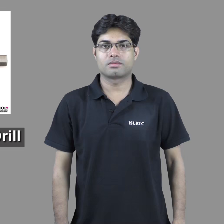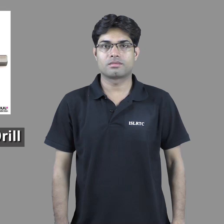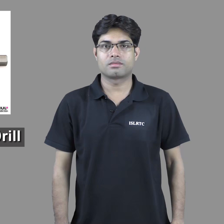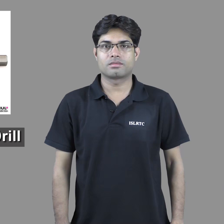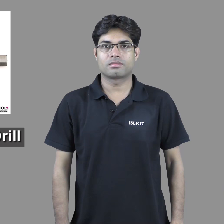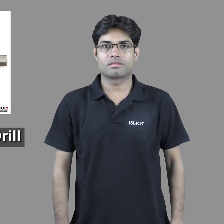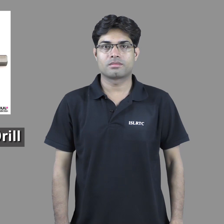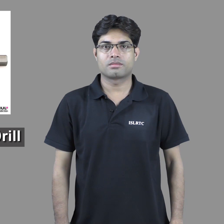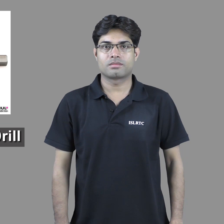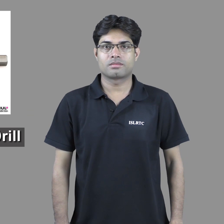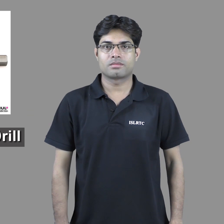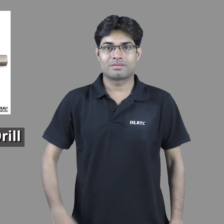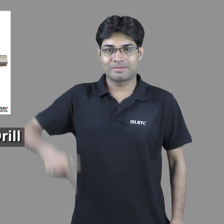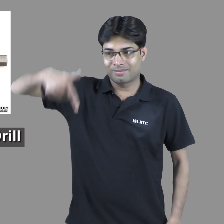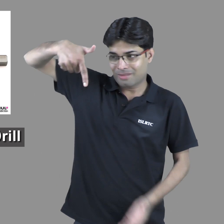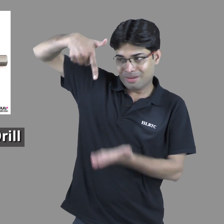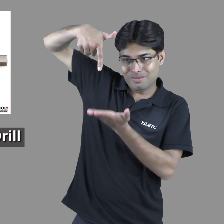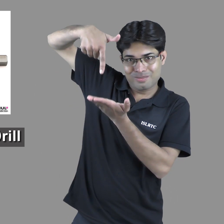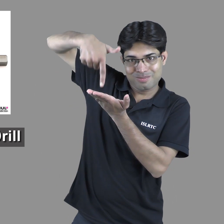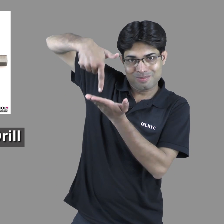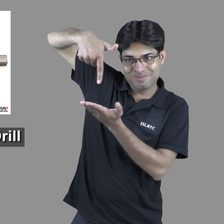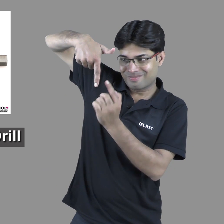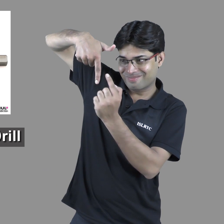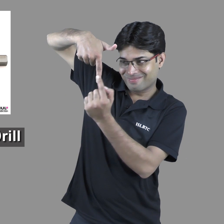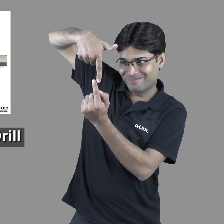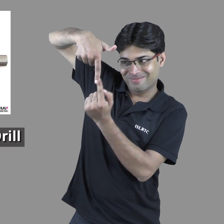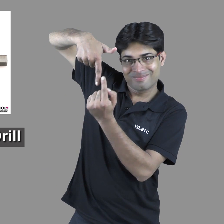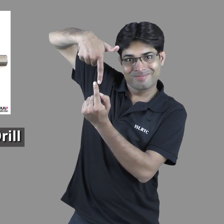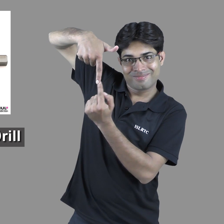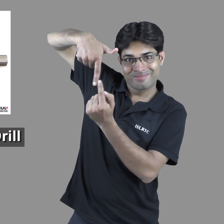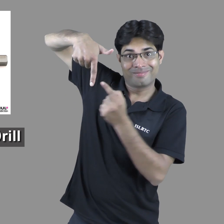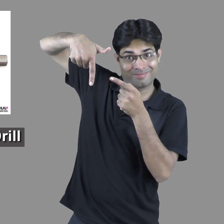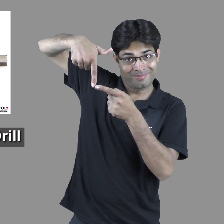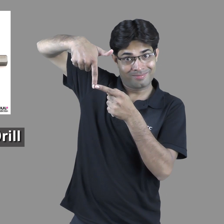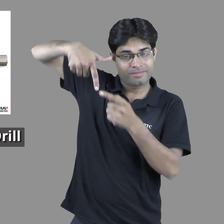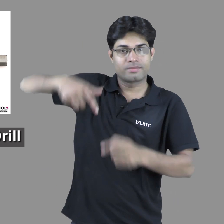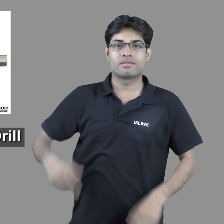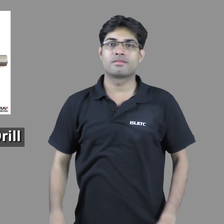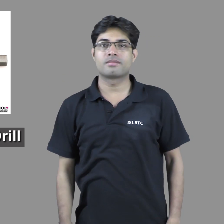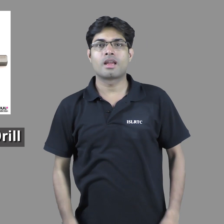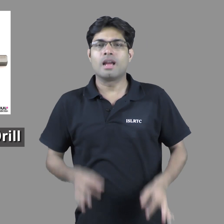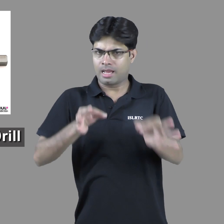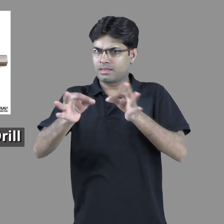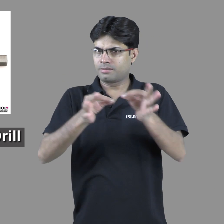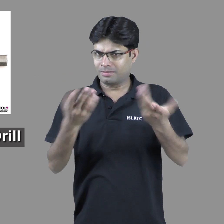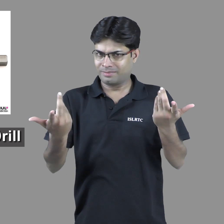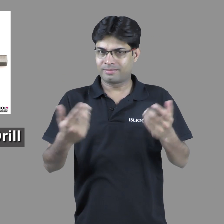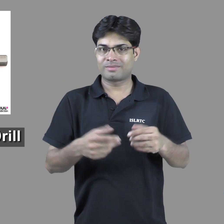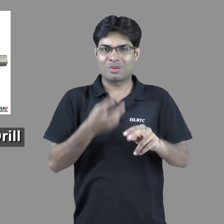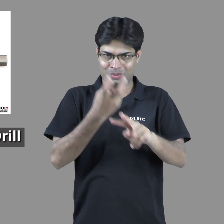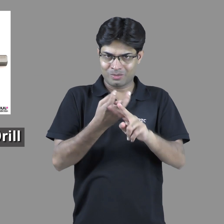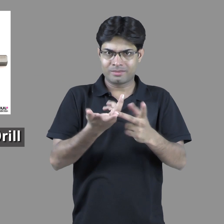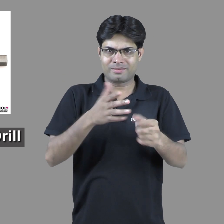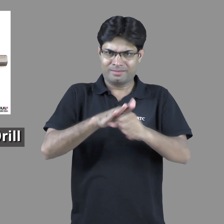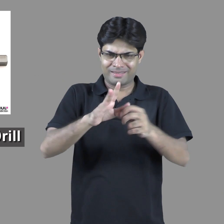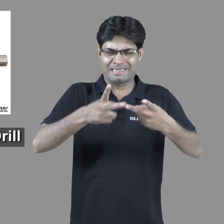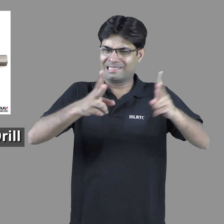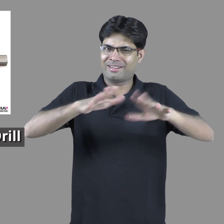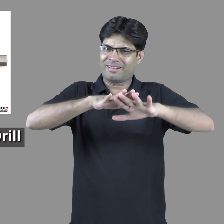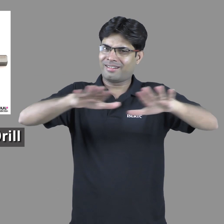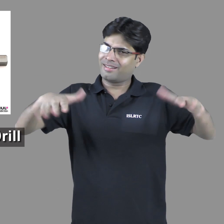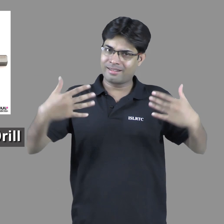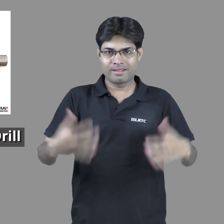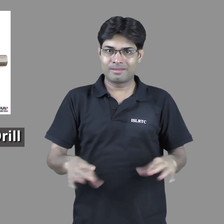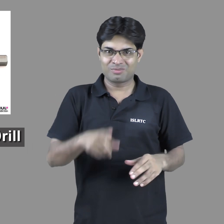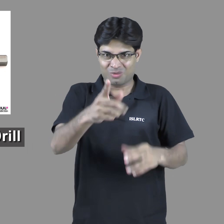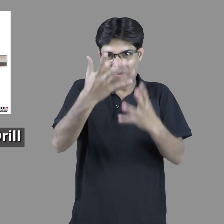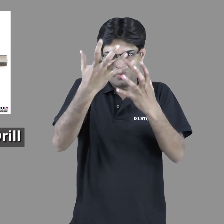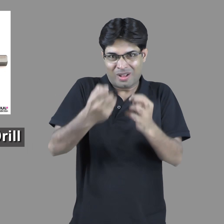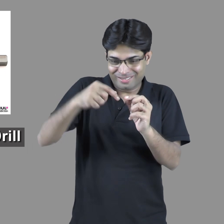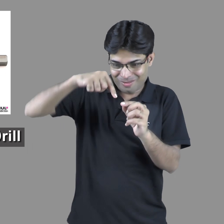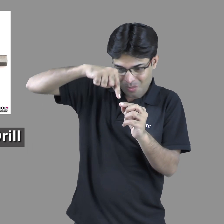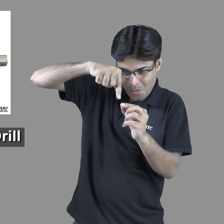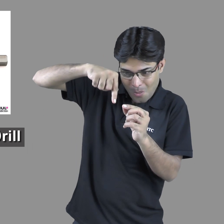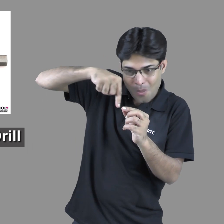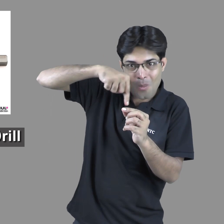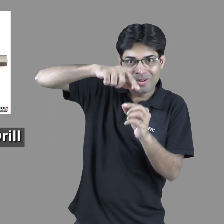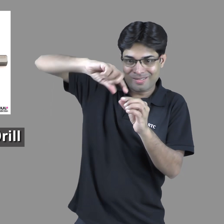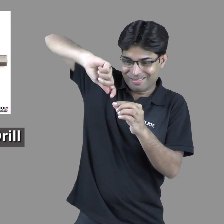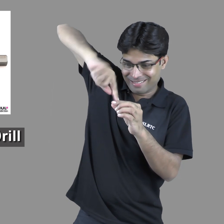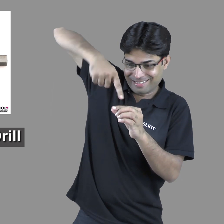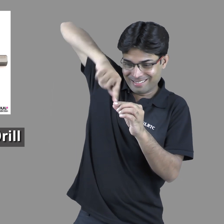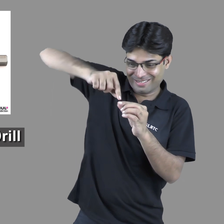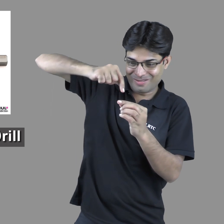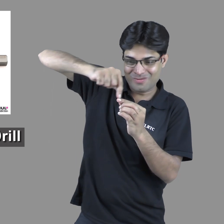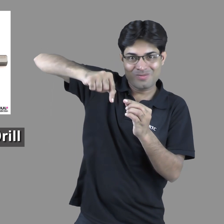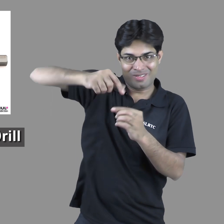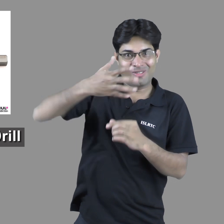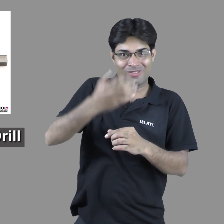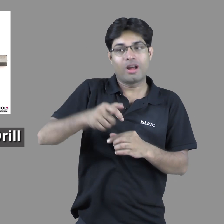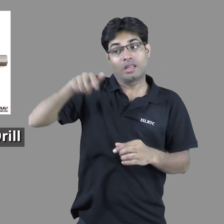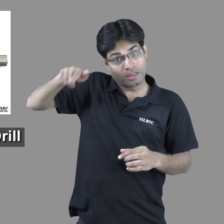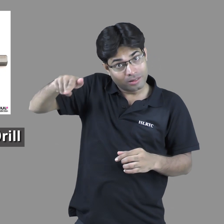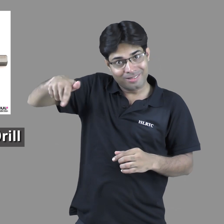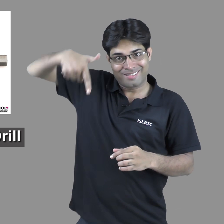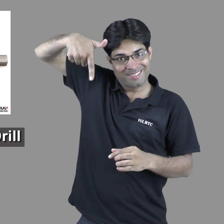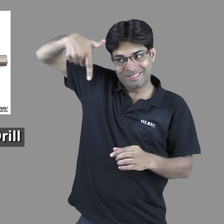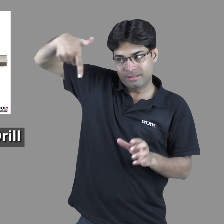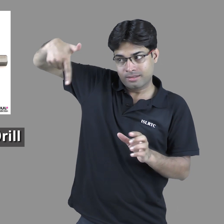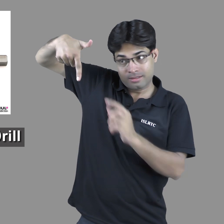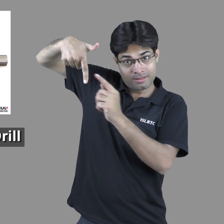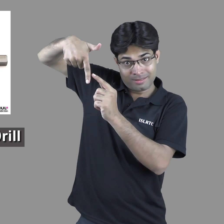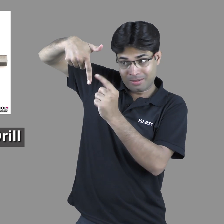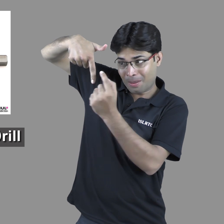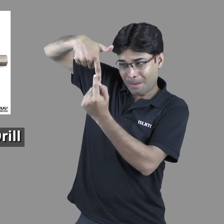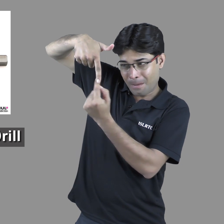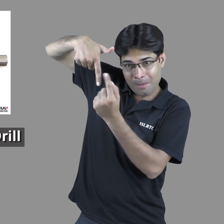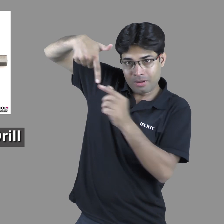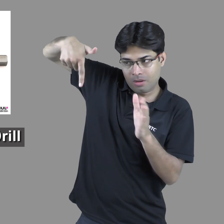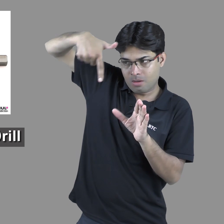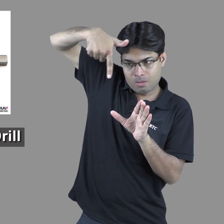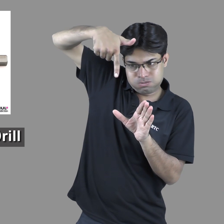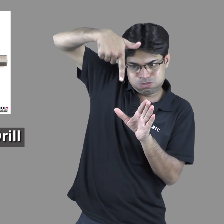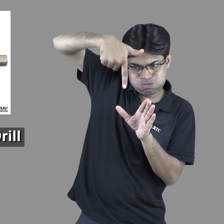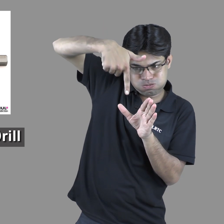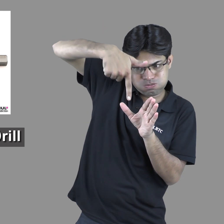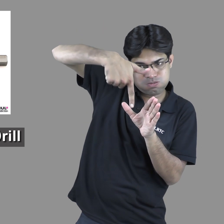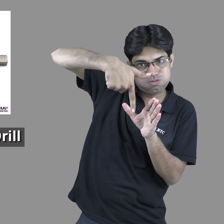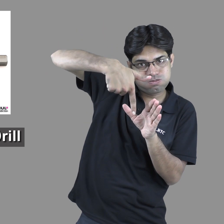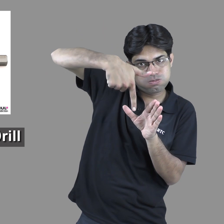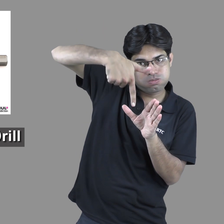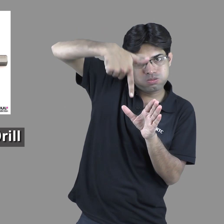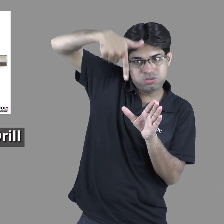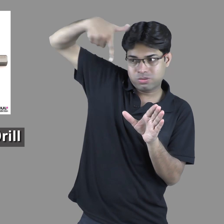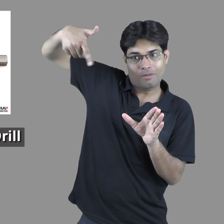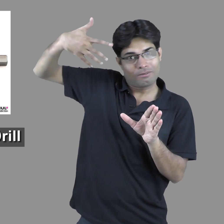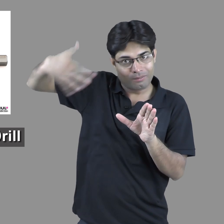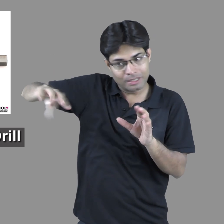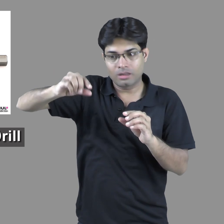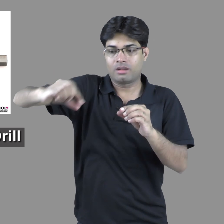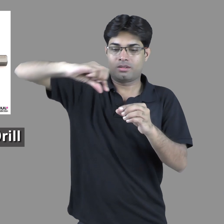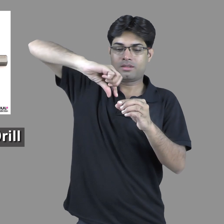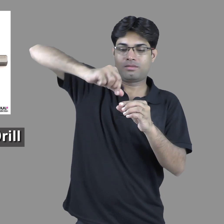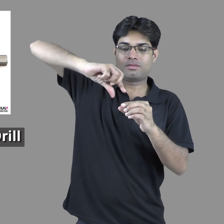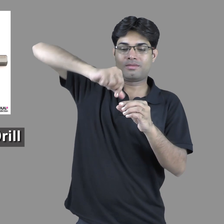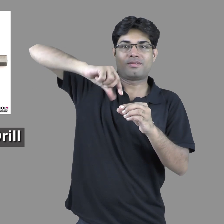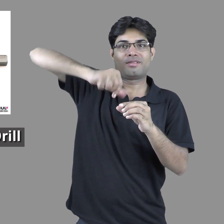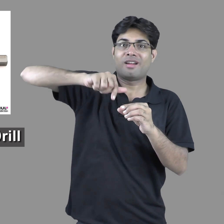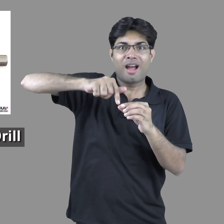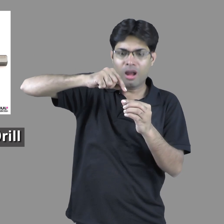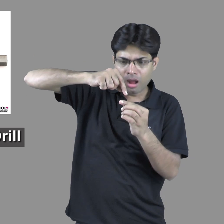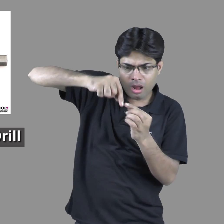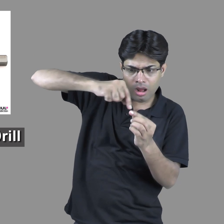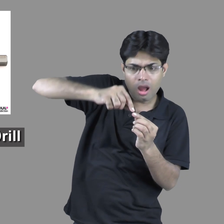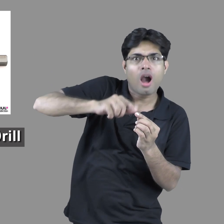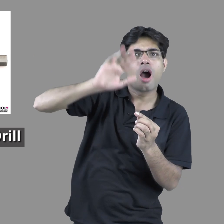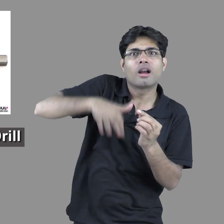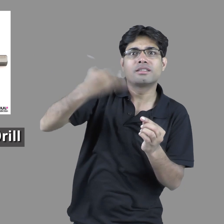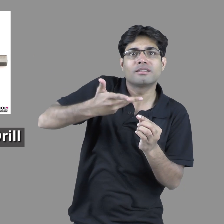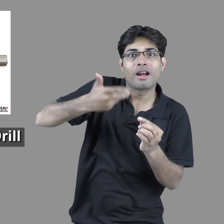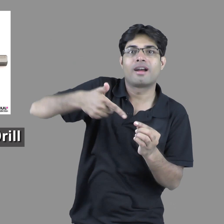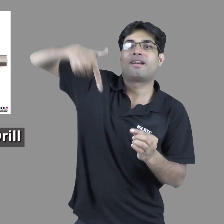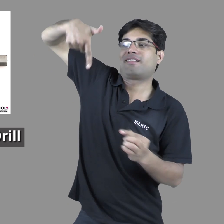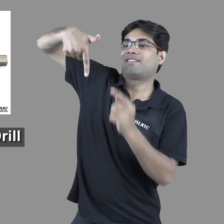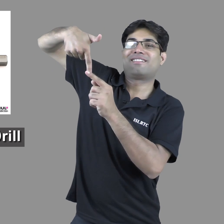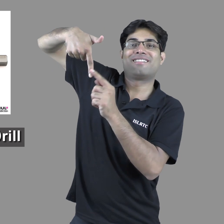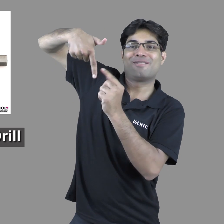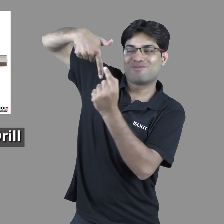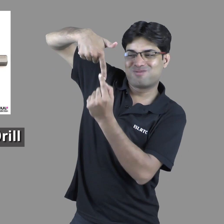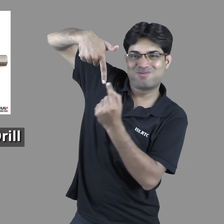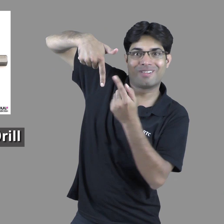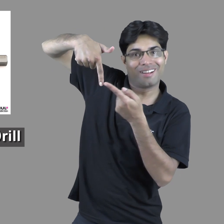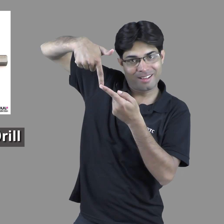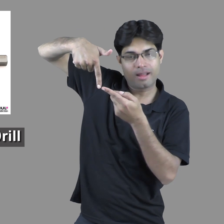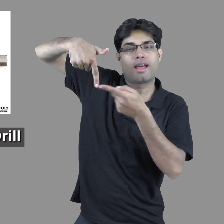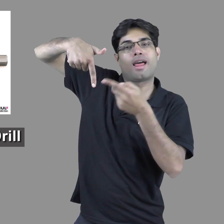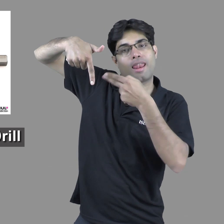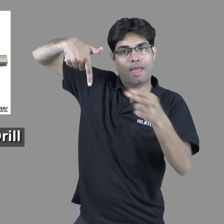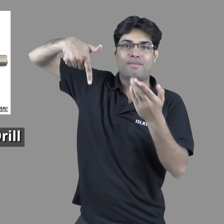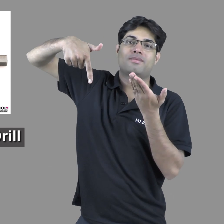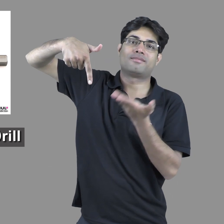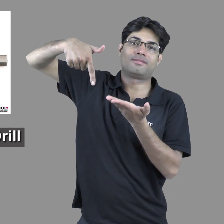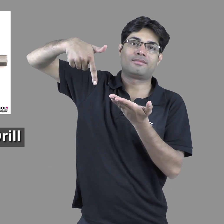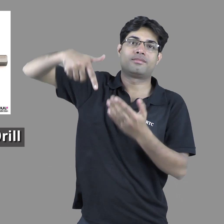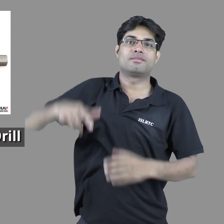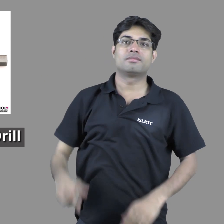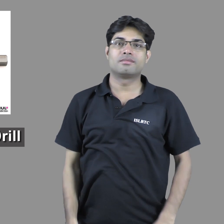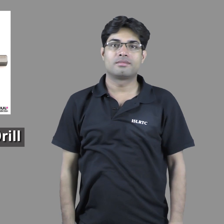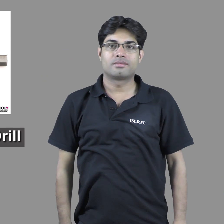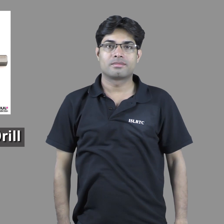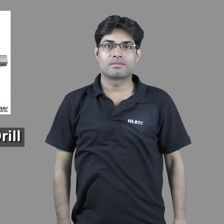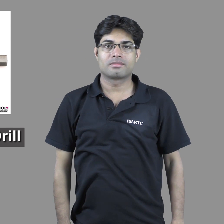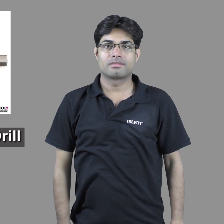Combination Drill